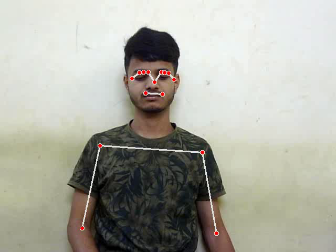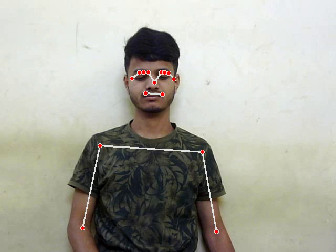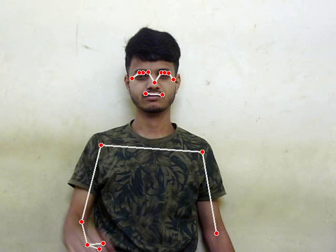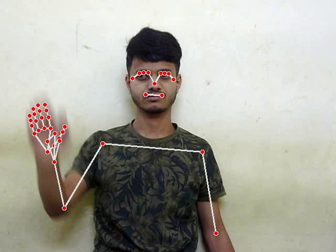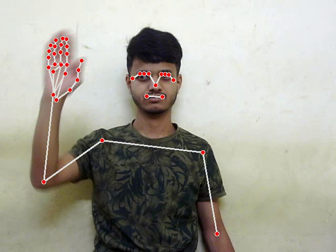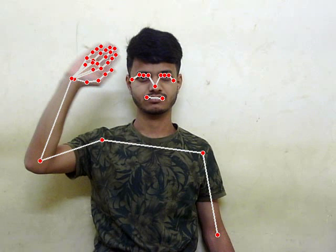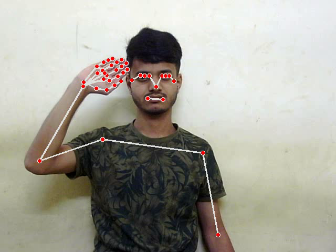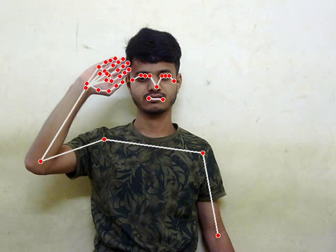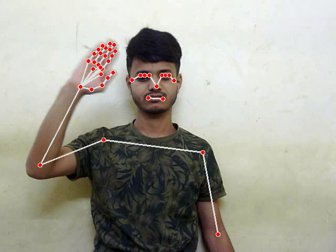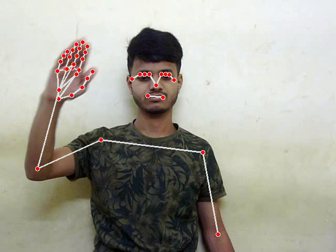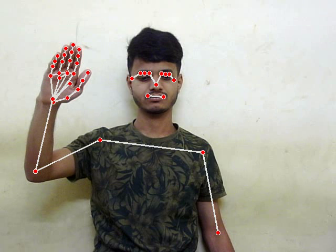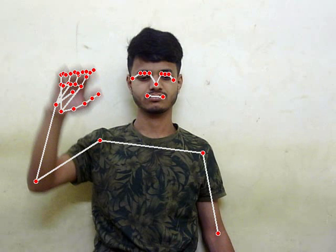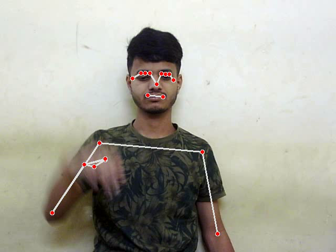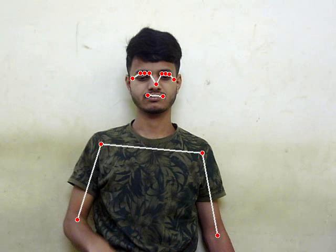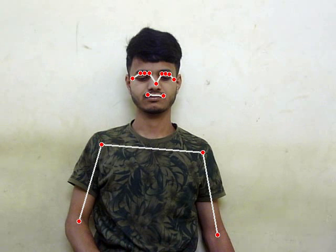hello